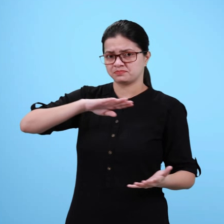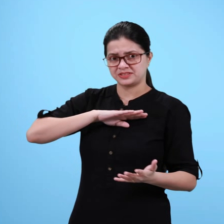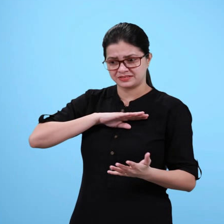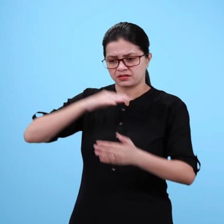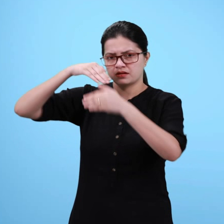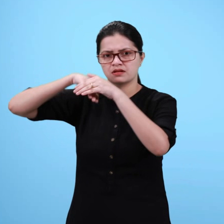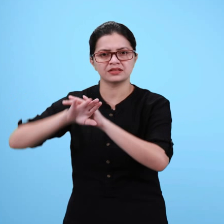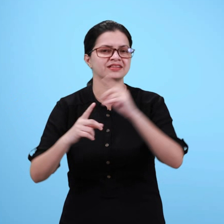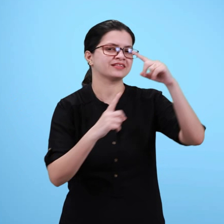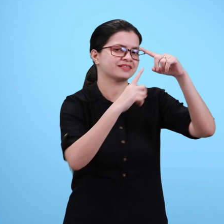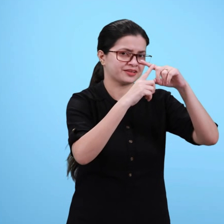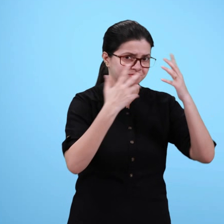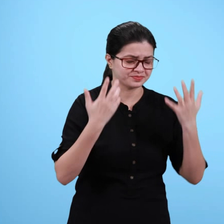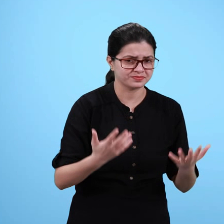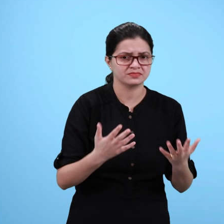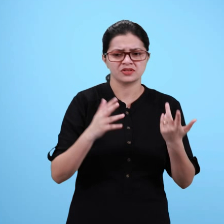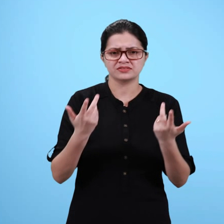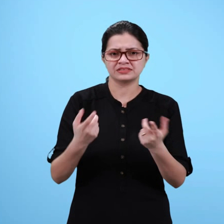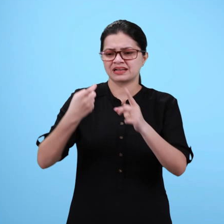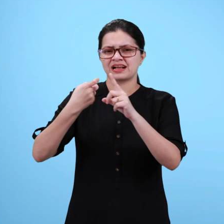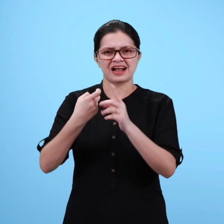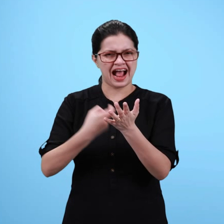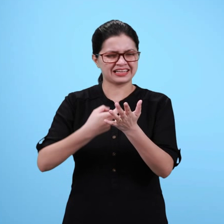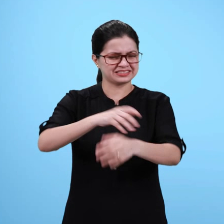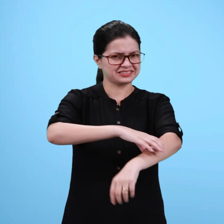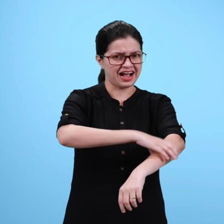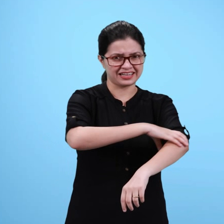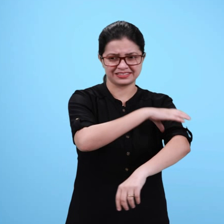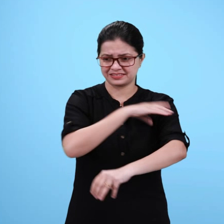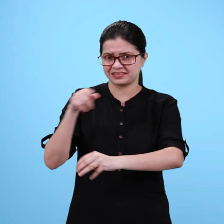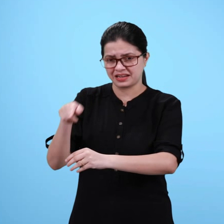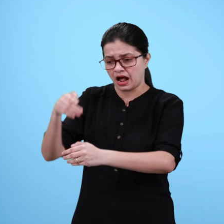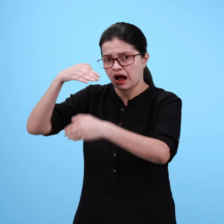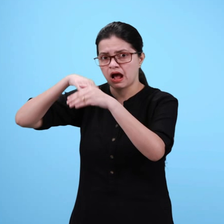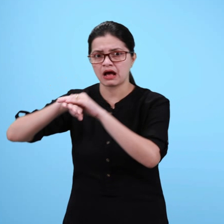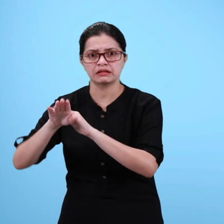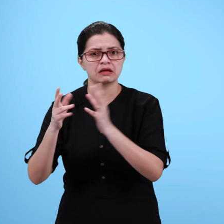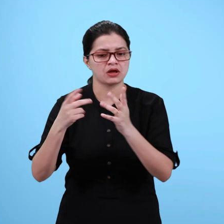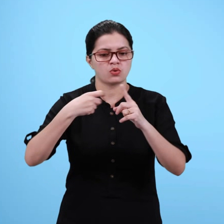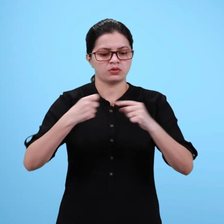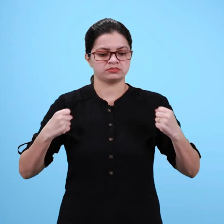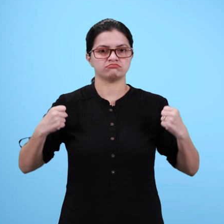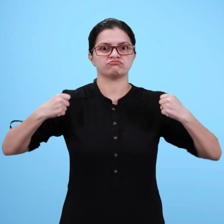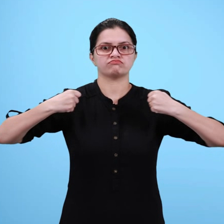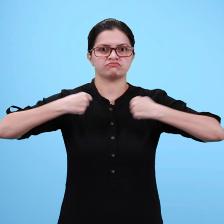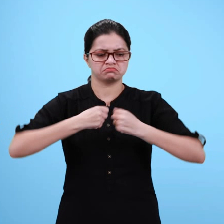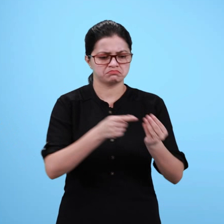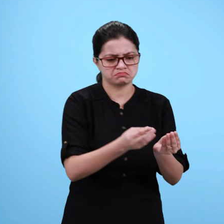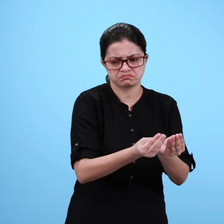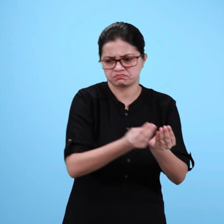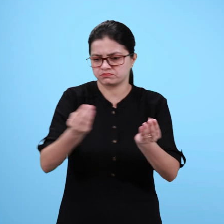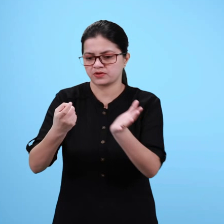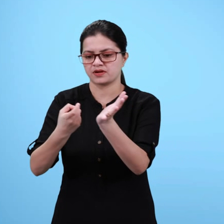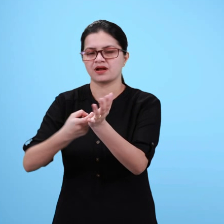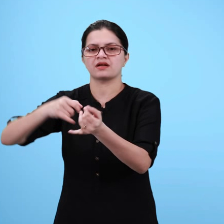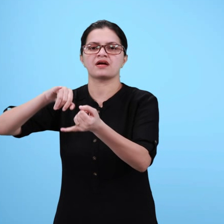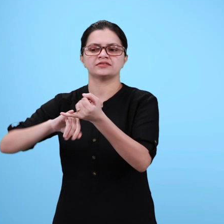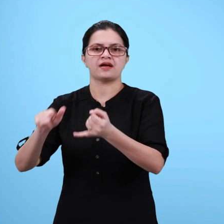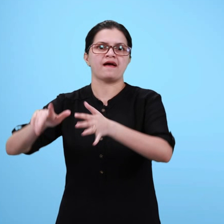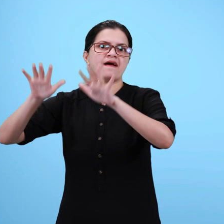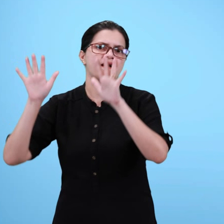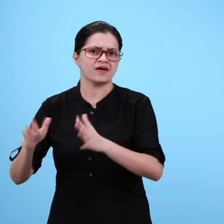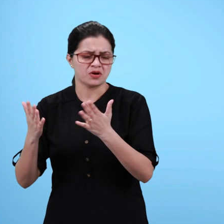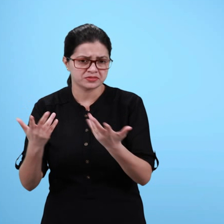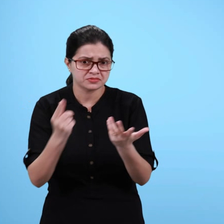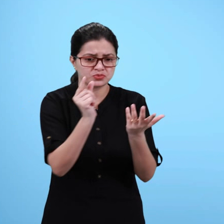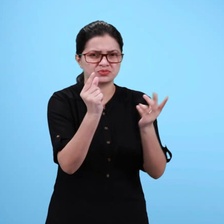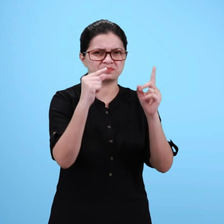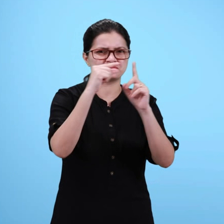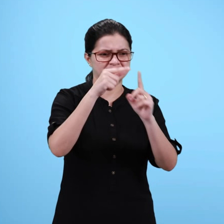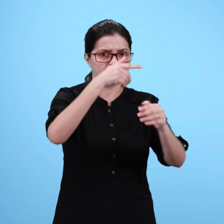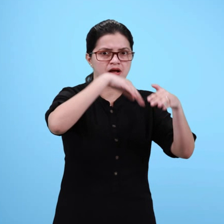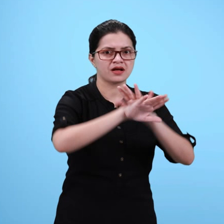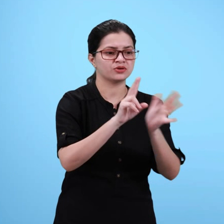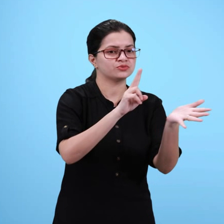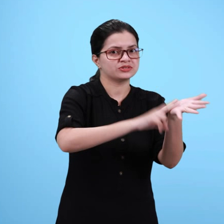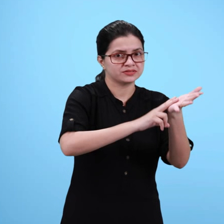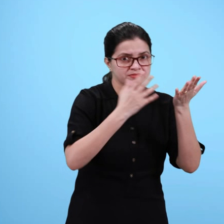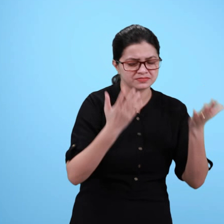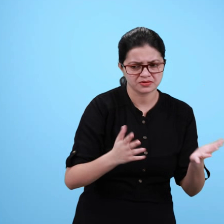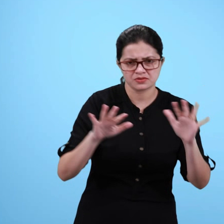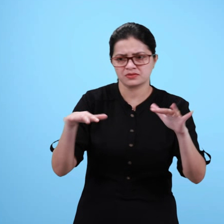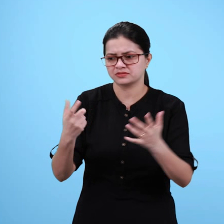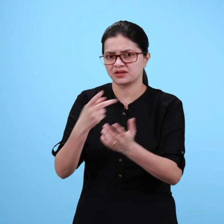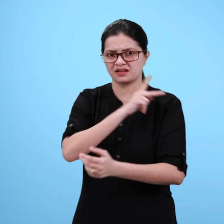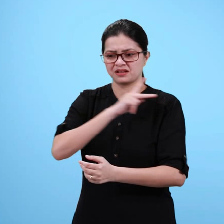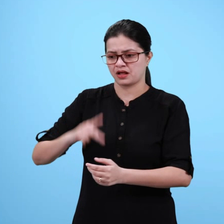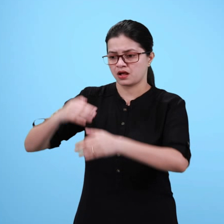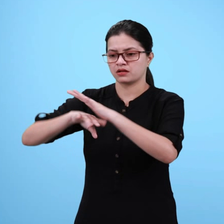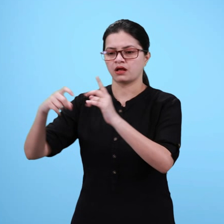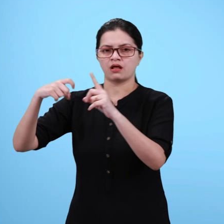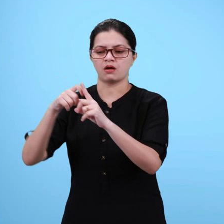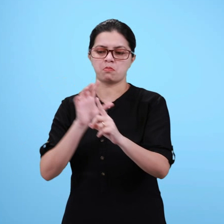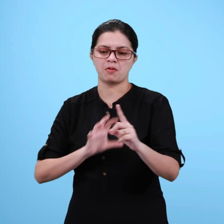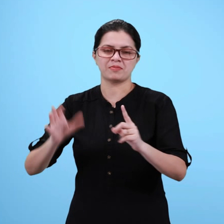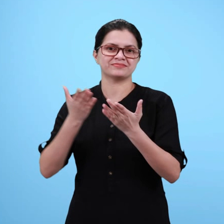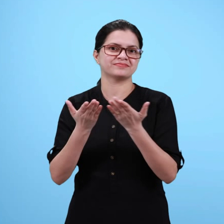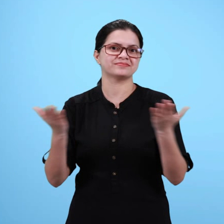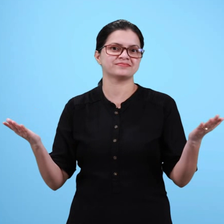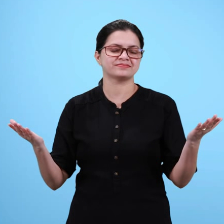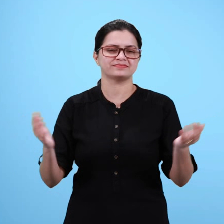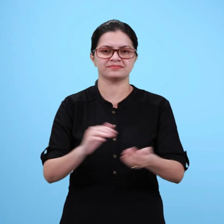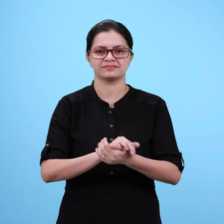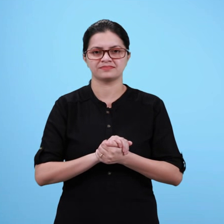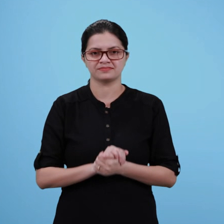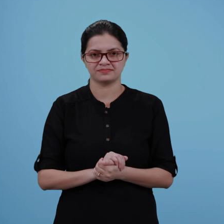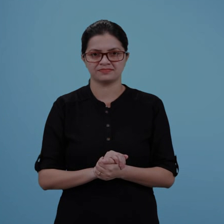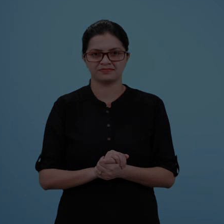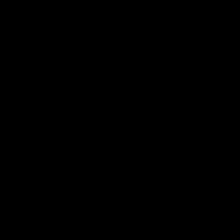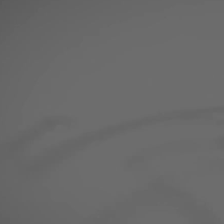Rajasthan, Narora in Uttar Pradesh and Kaigain Karnataka.